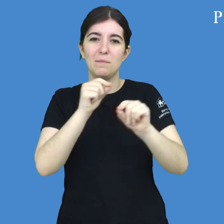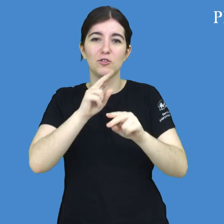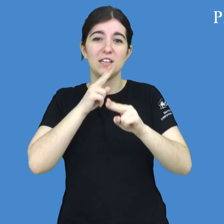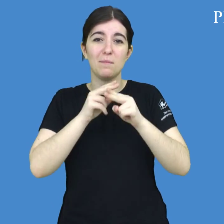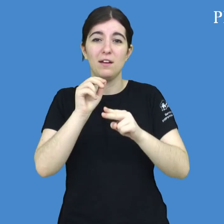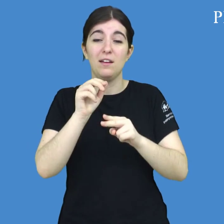nombre